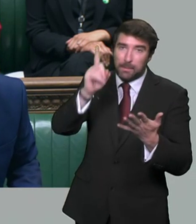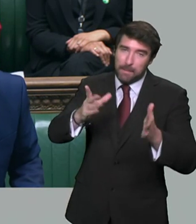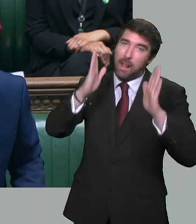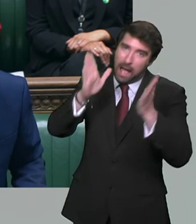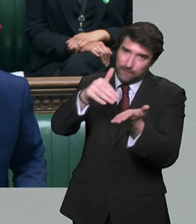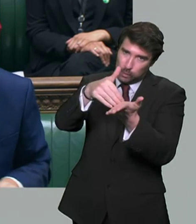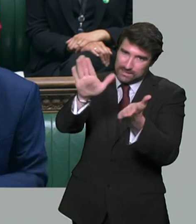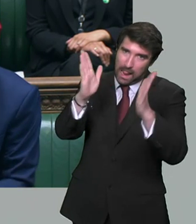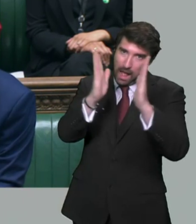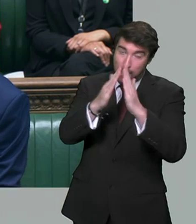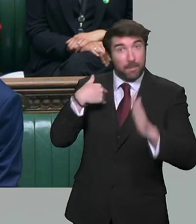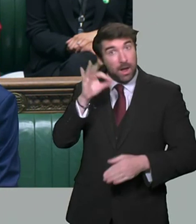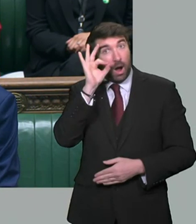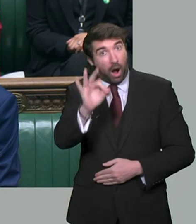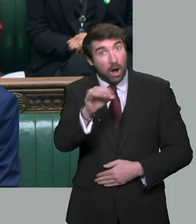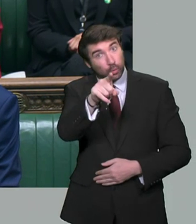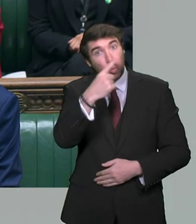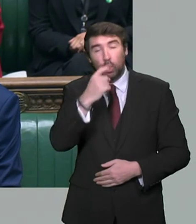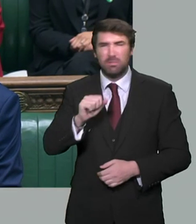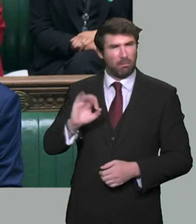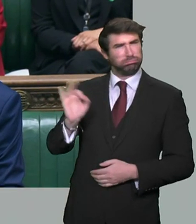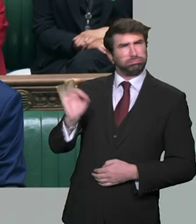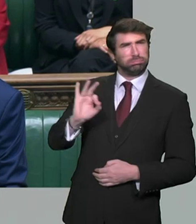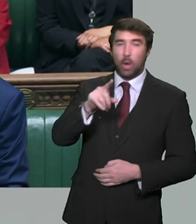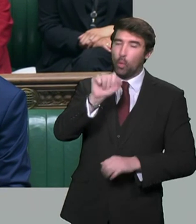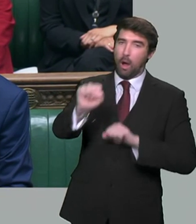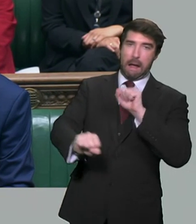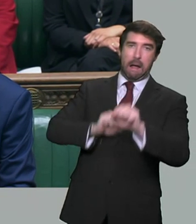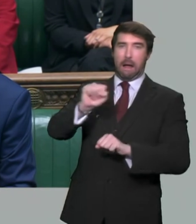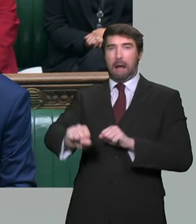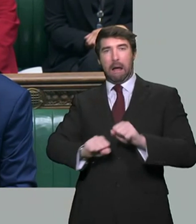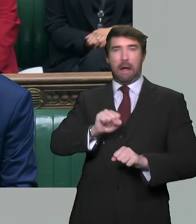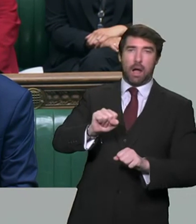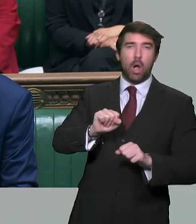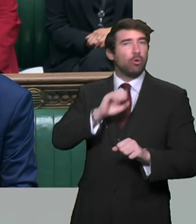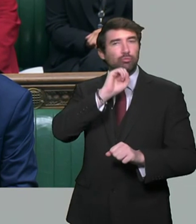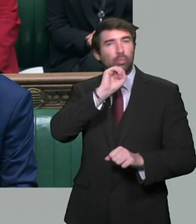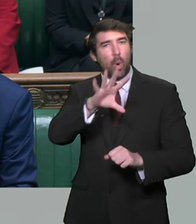He is not denying it, when he could have done. The Prime Minister has failed the only test he set for himself for social care.